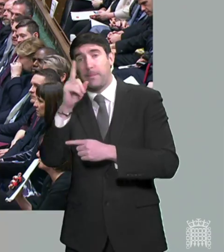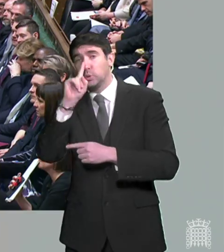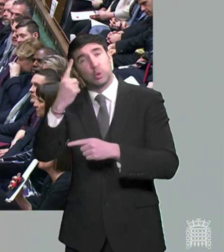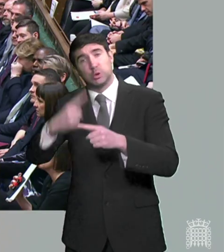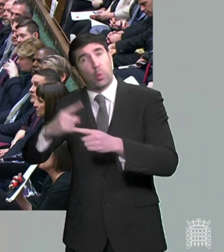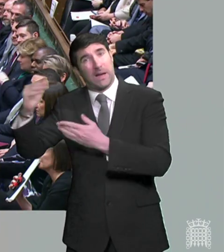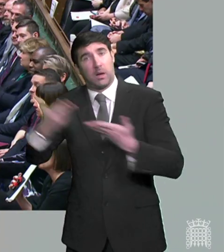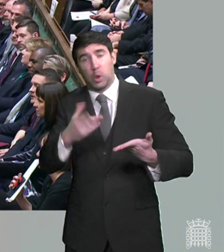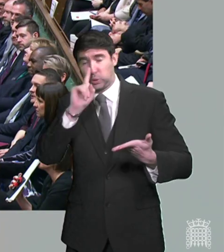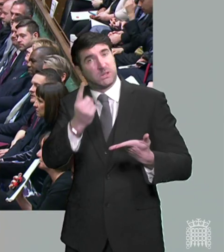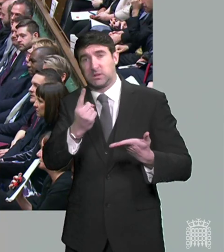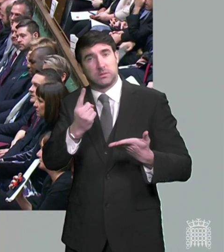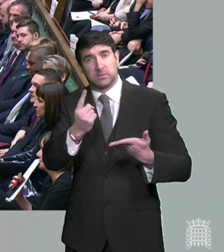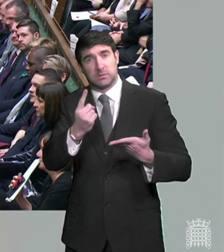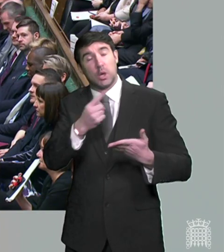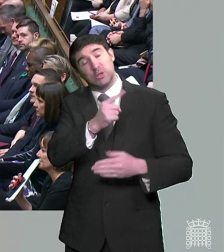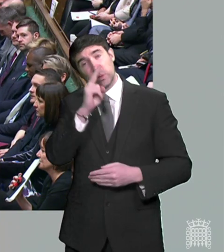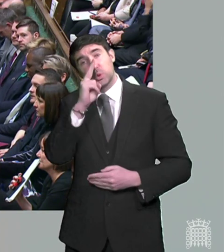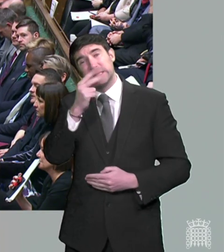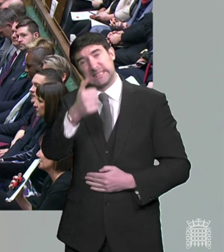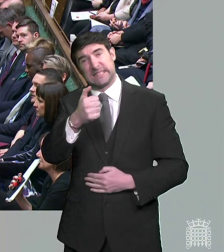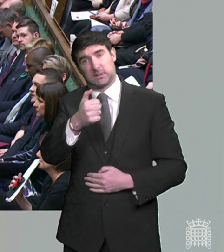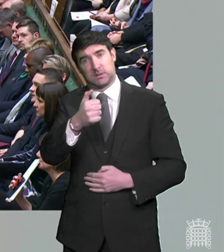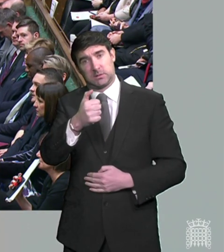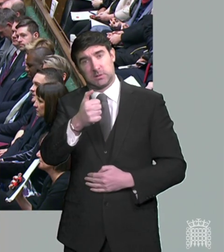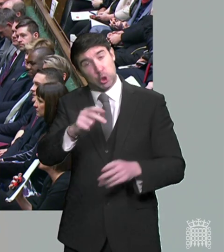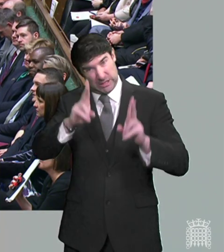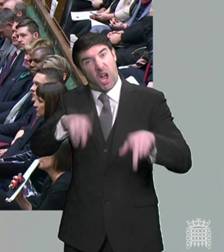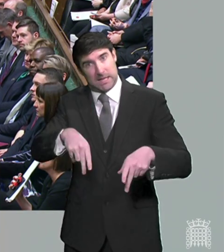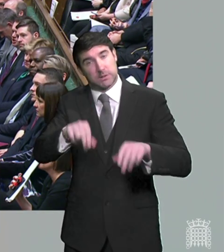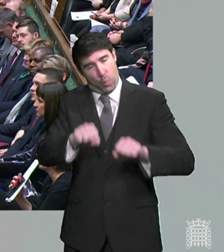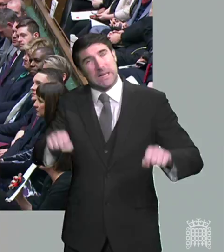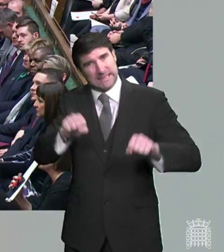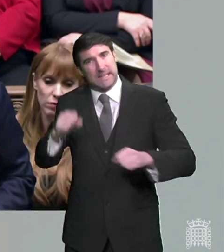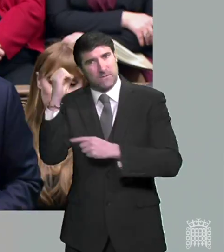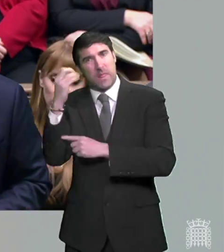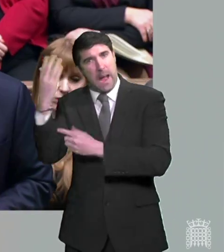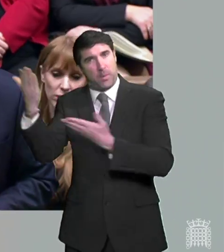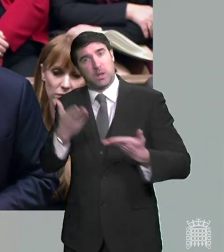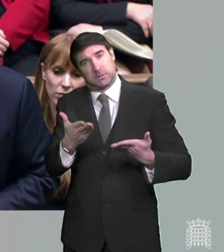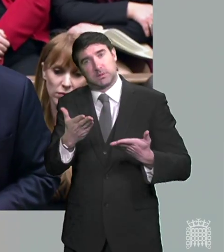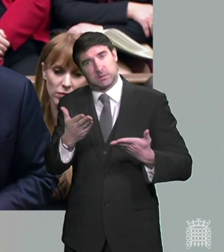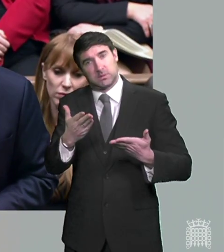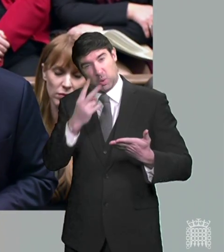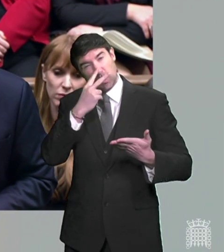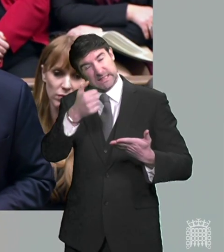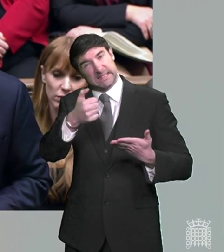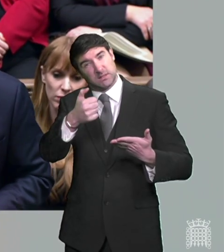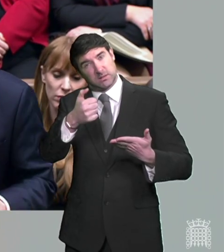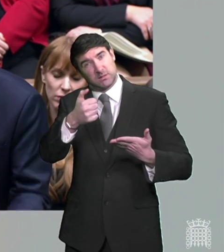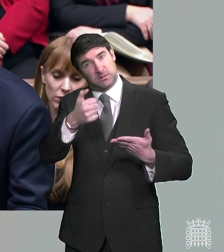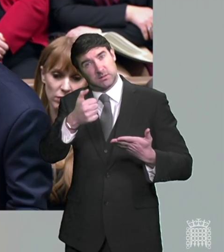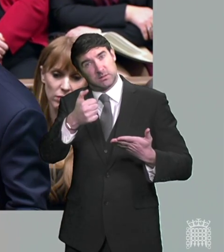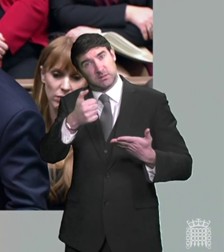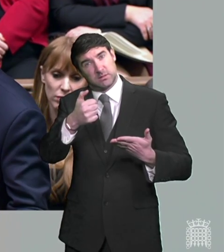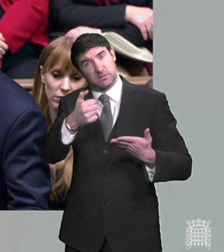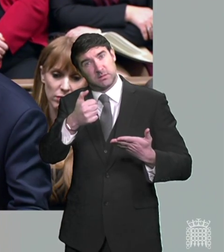She was 26 when she died, waiting for that ambulance—a young woman whose life was ended far too soon.